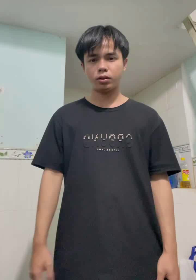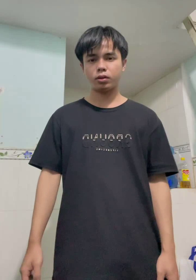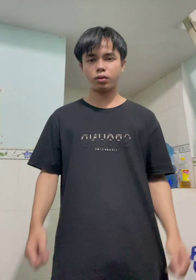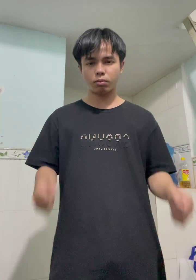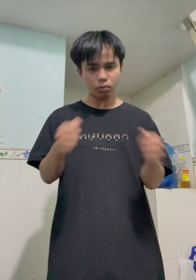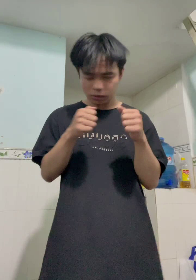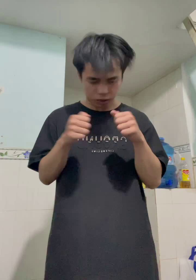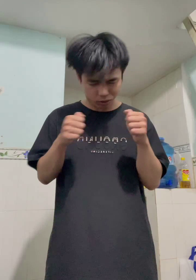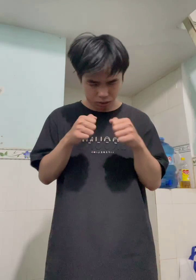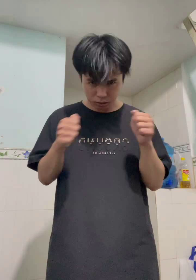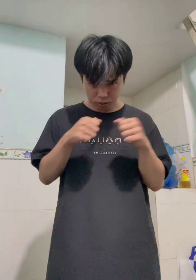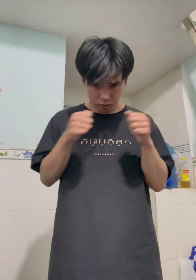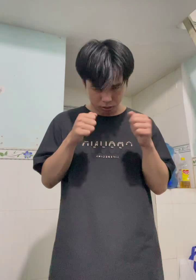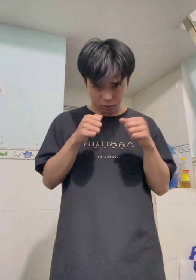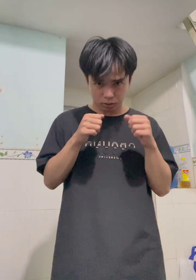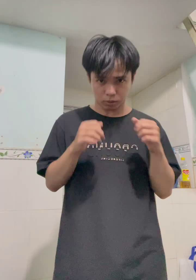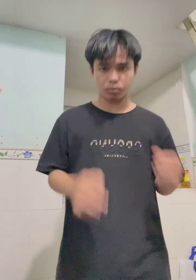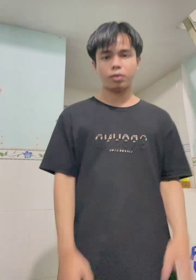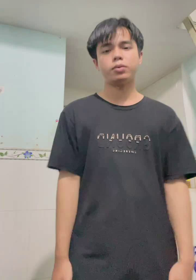lanh